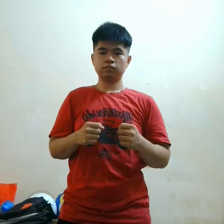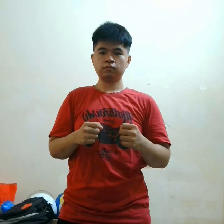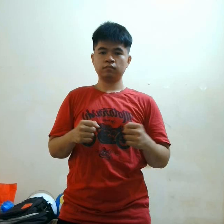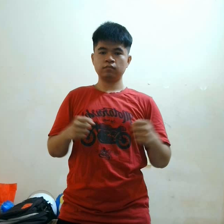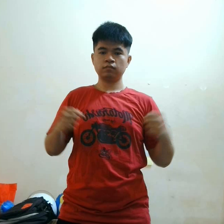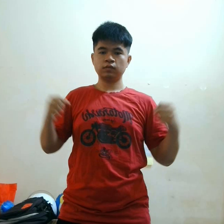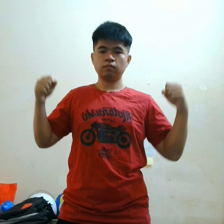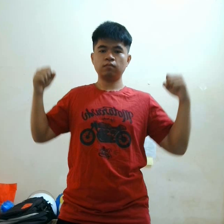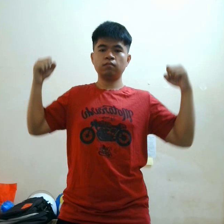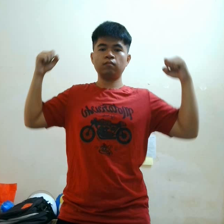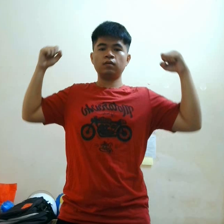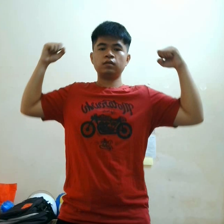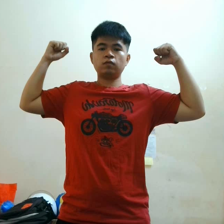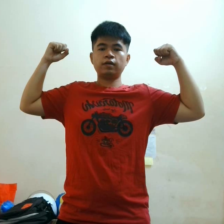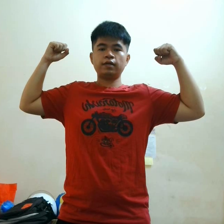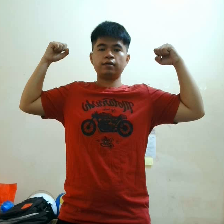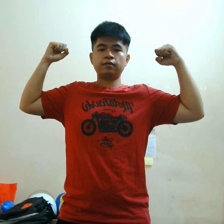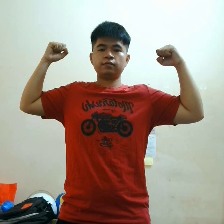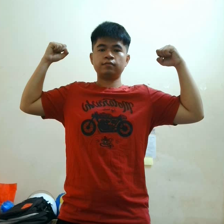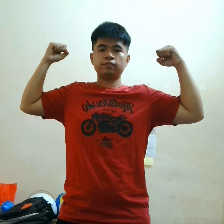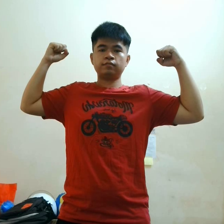minh khoe